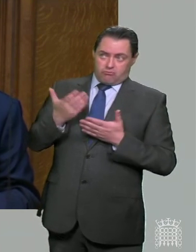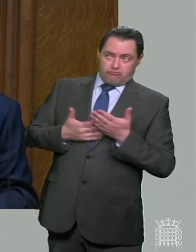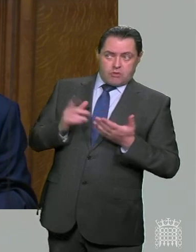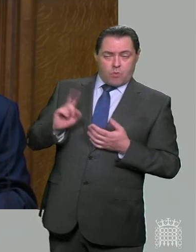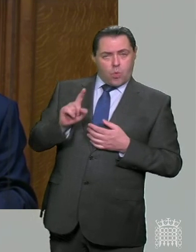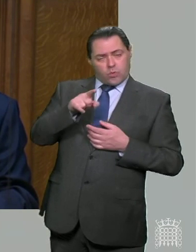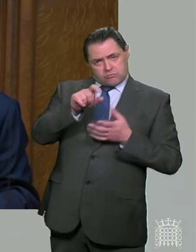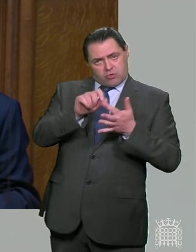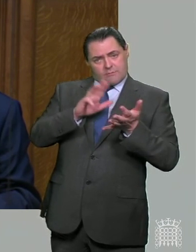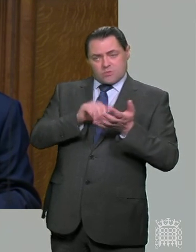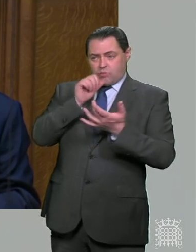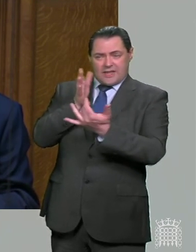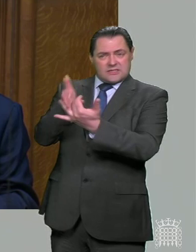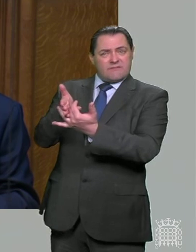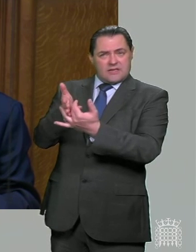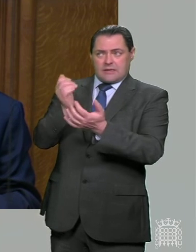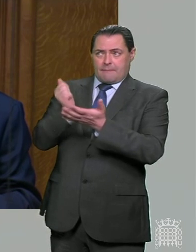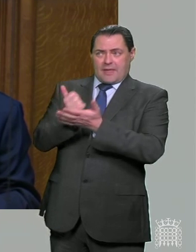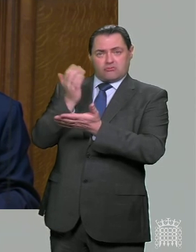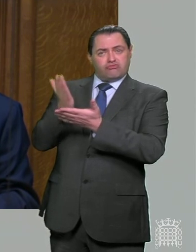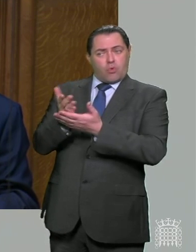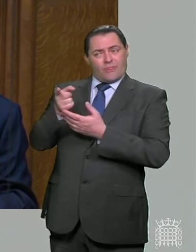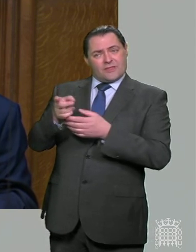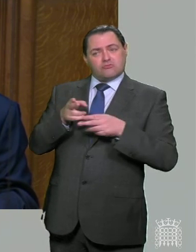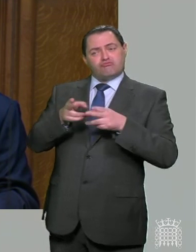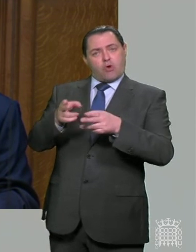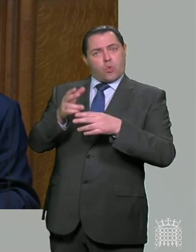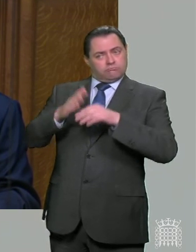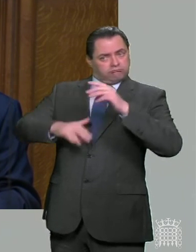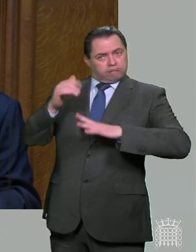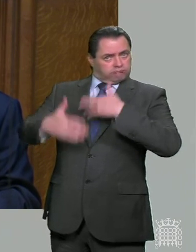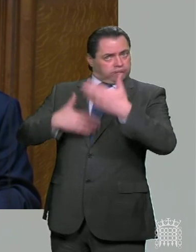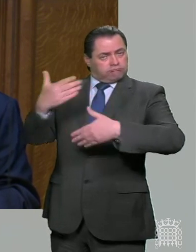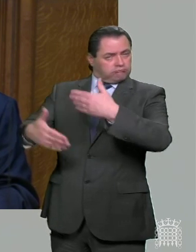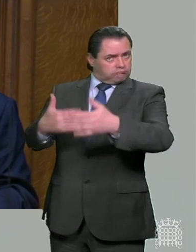Will the Prime Minister please intervene to ensure that this vital infrastructure project is delivered?